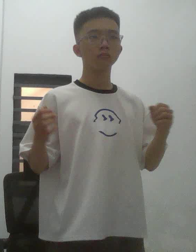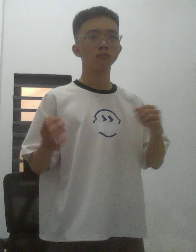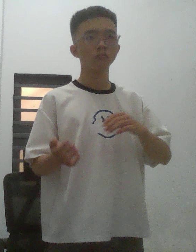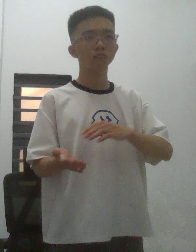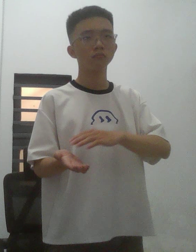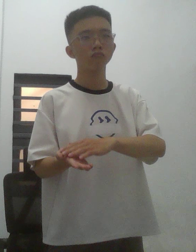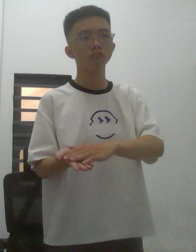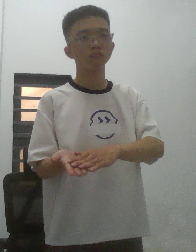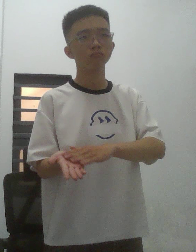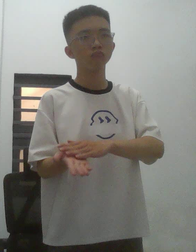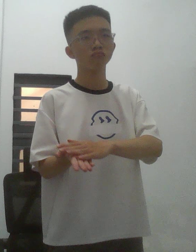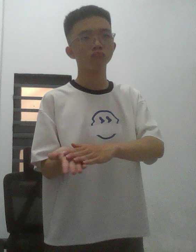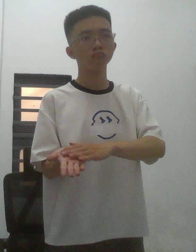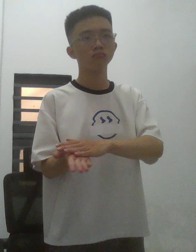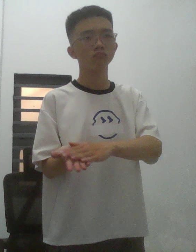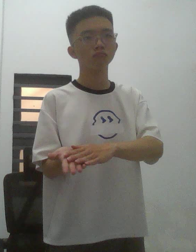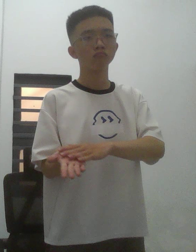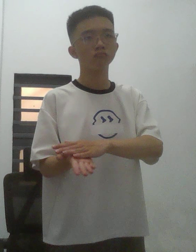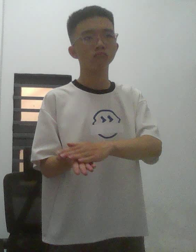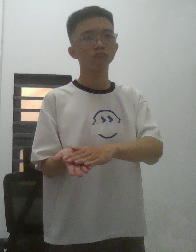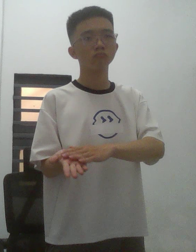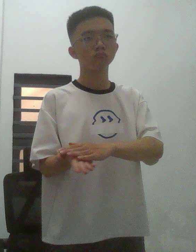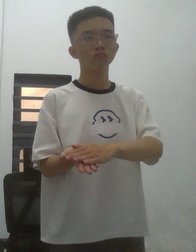xin loi